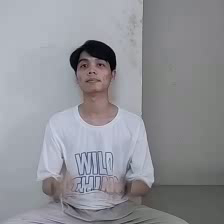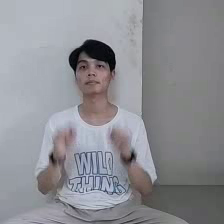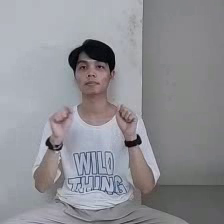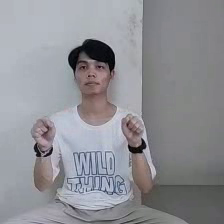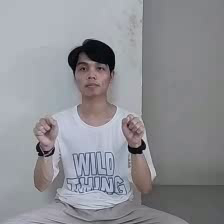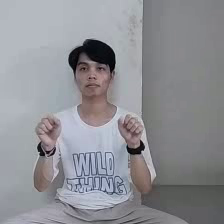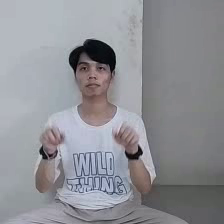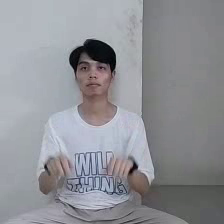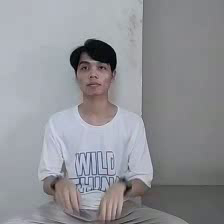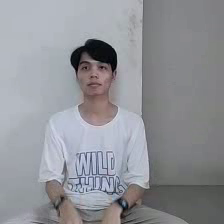Thăm